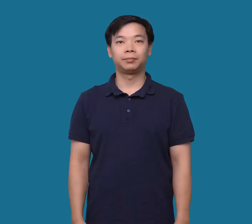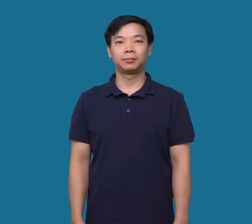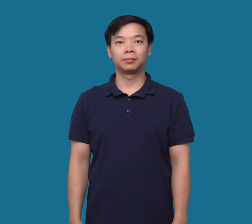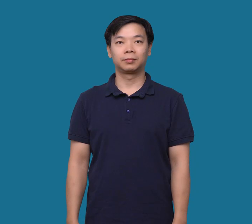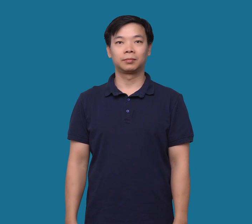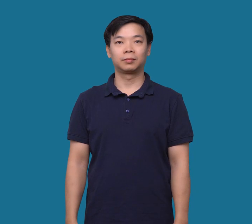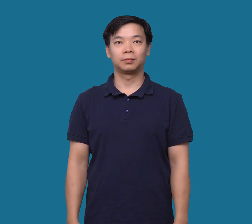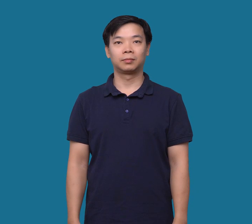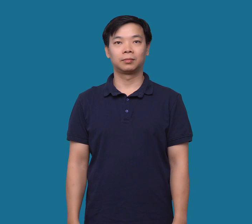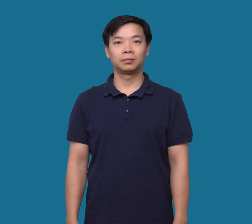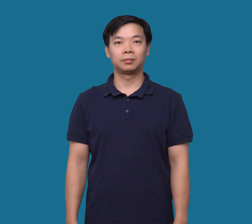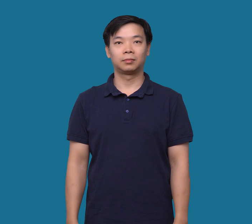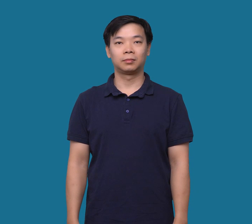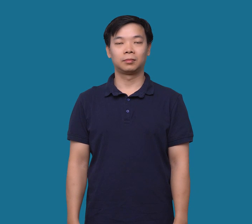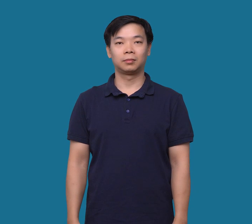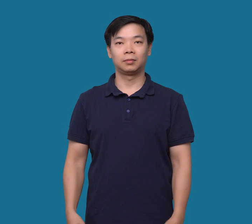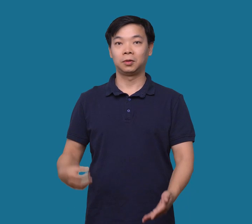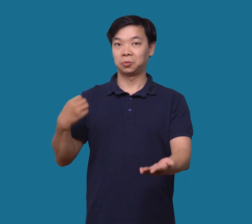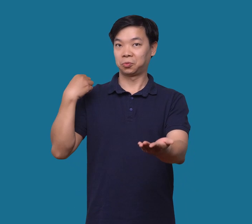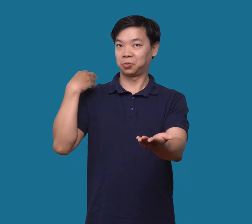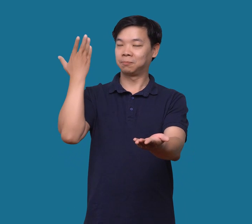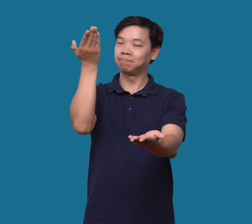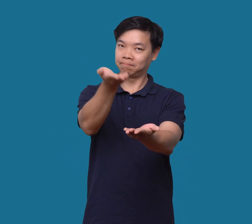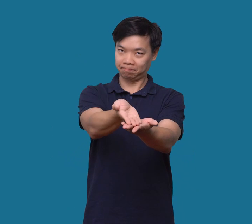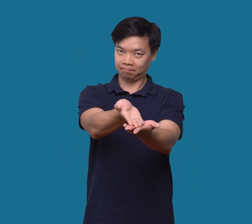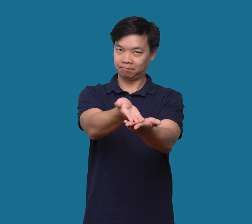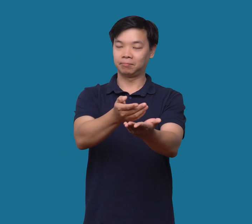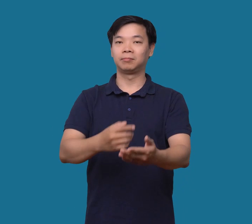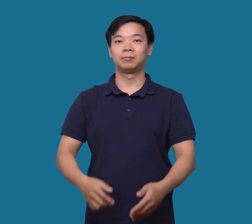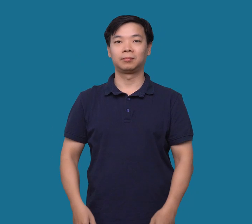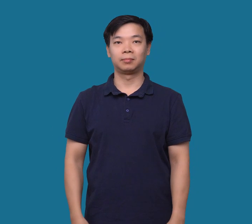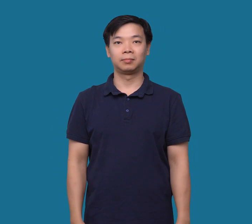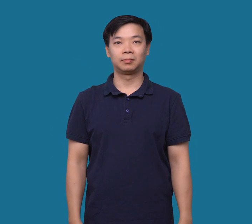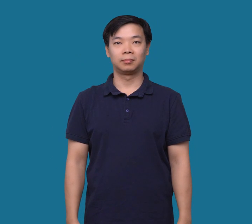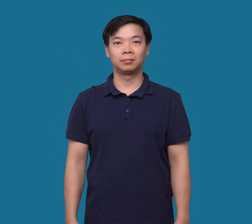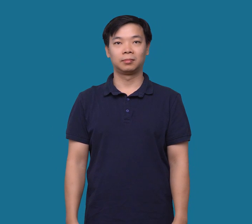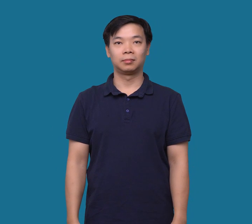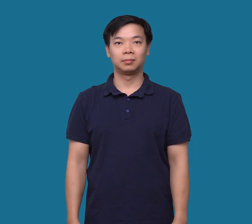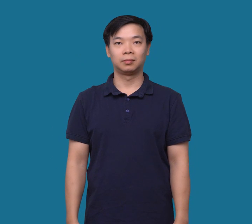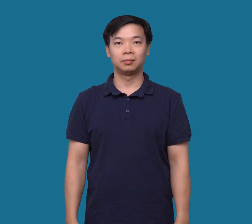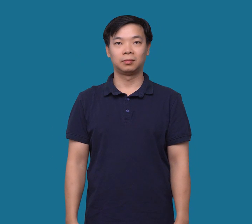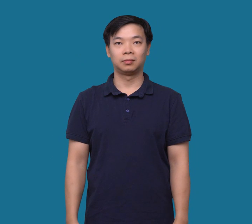ủy quyền